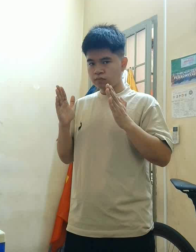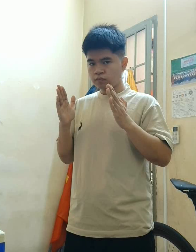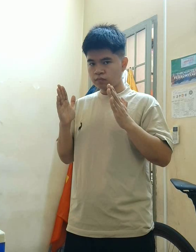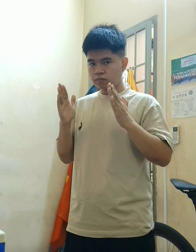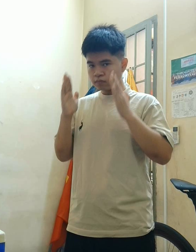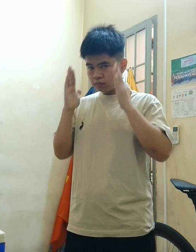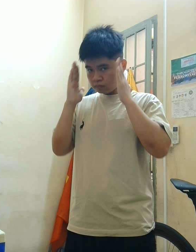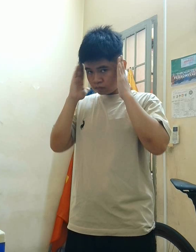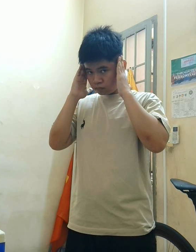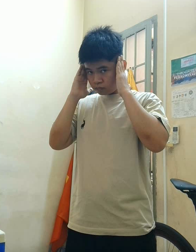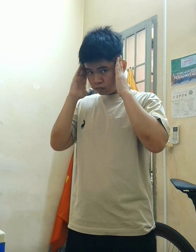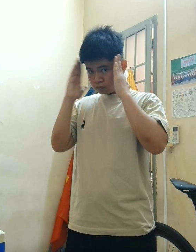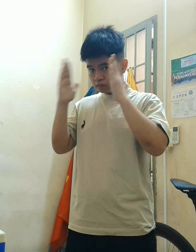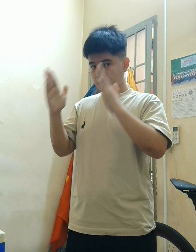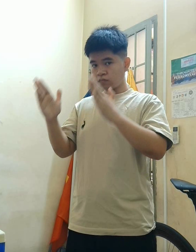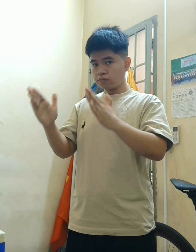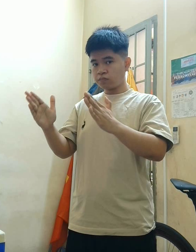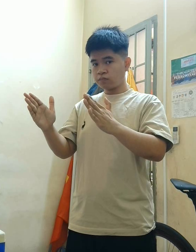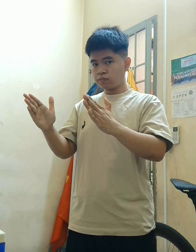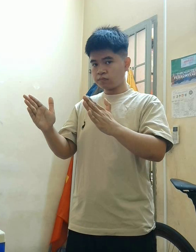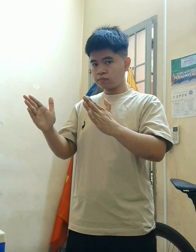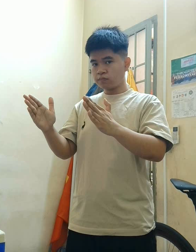quan tam